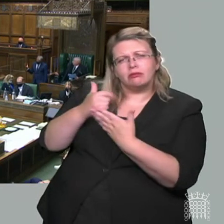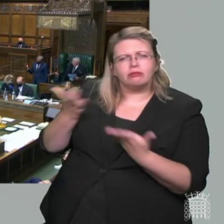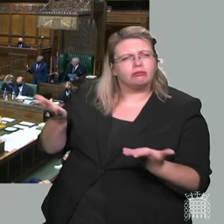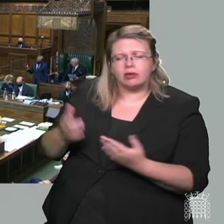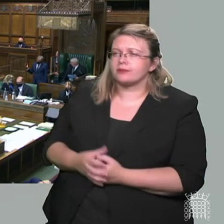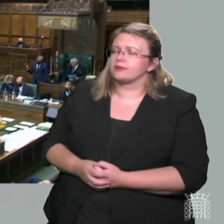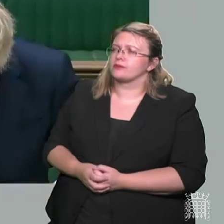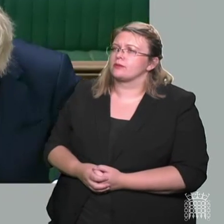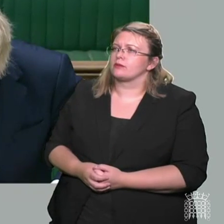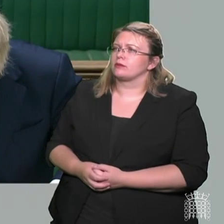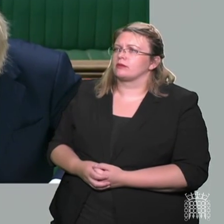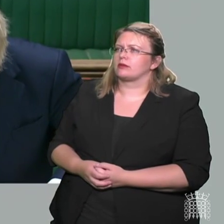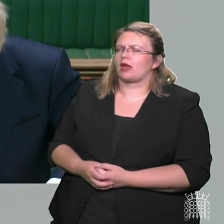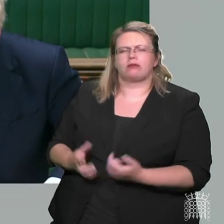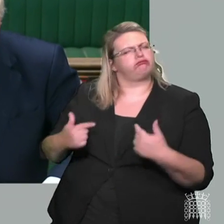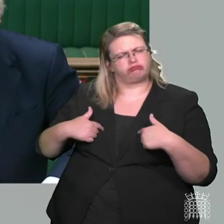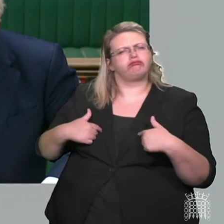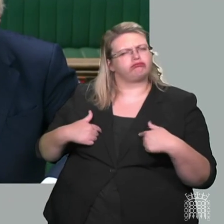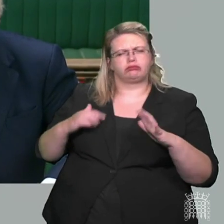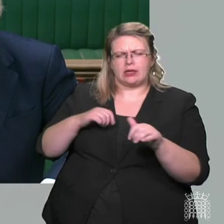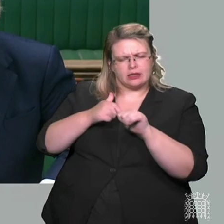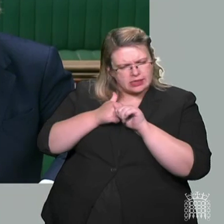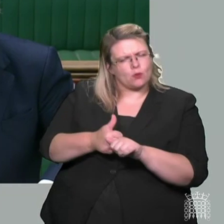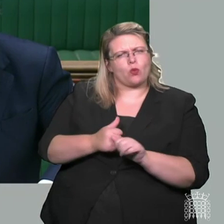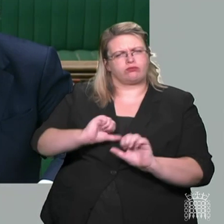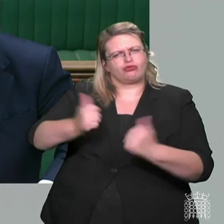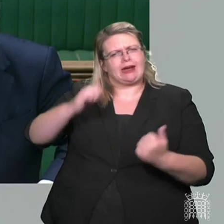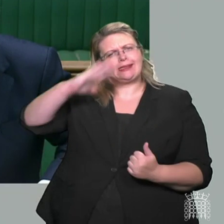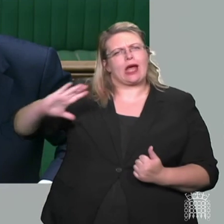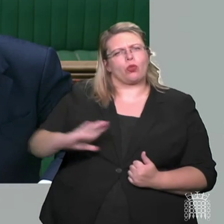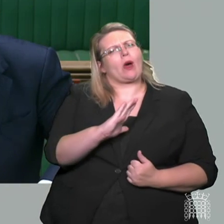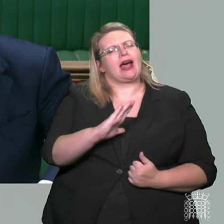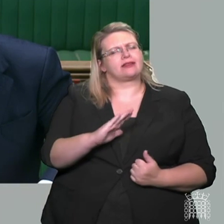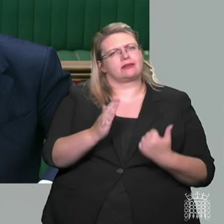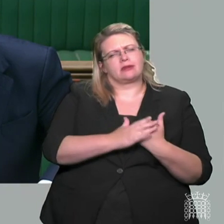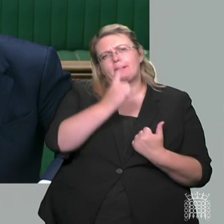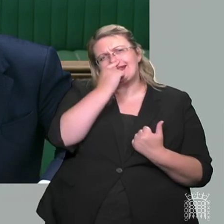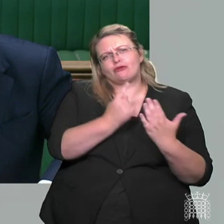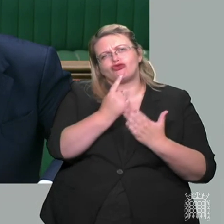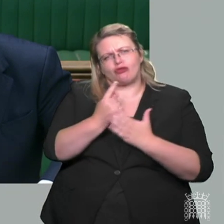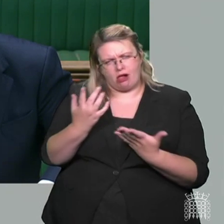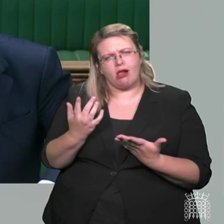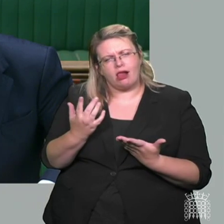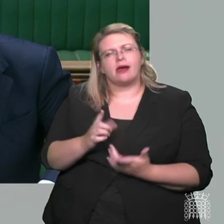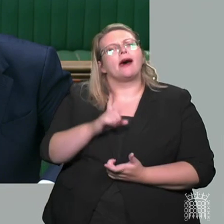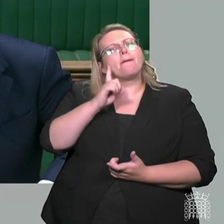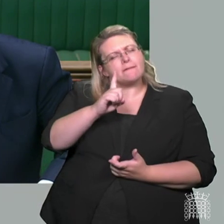I am a passionate supporter of the great south-west and the prospects that it brings.